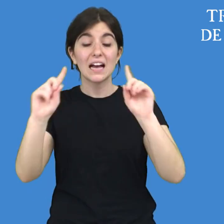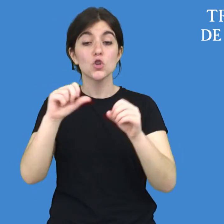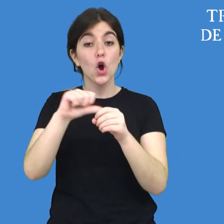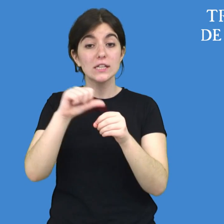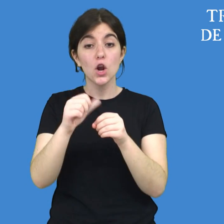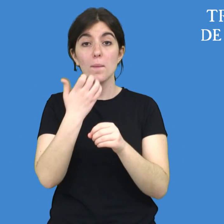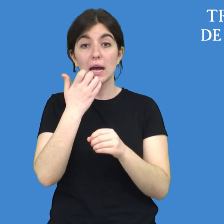colesterol